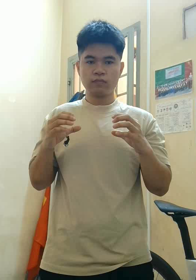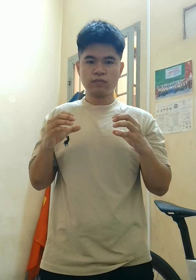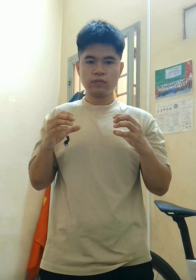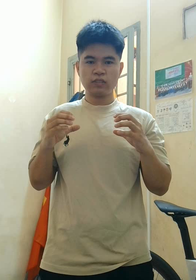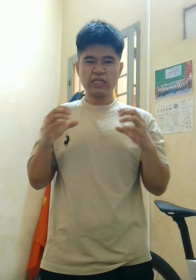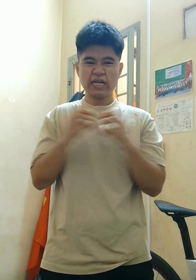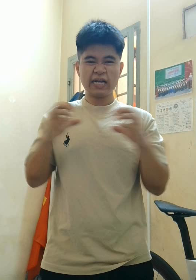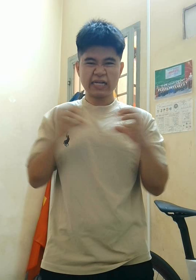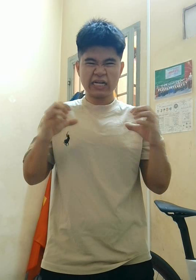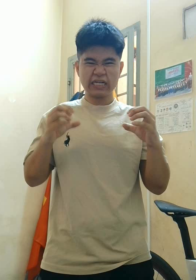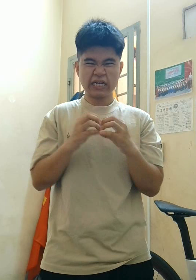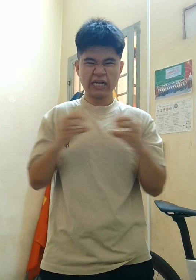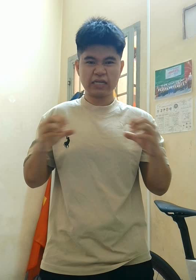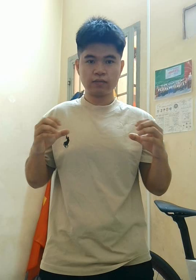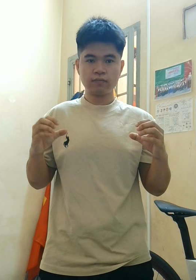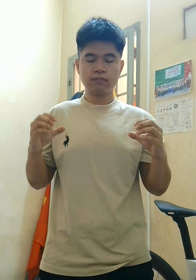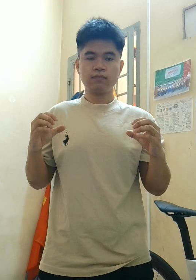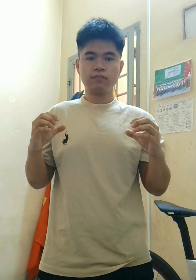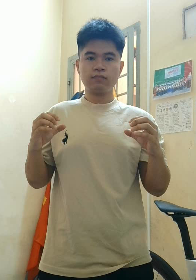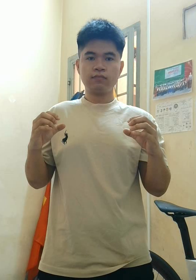cai nhau